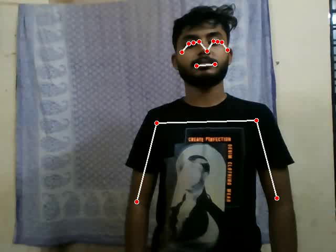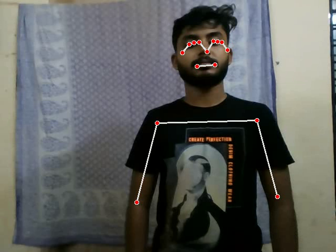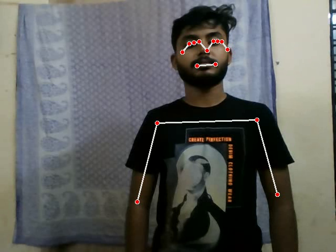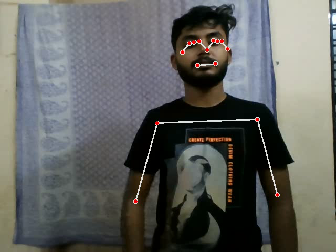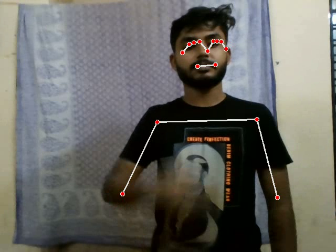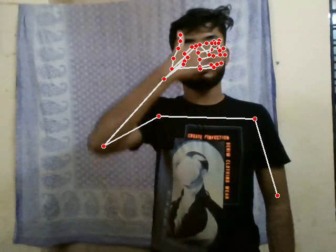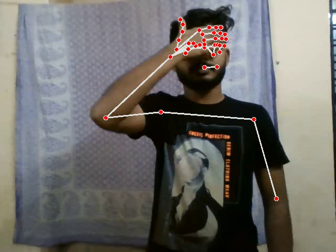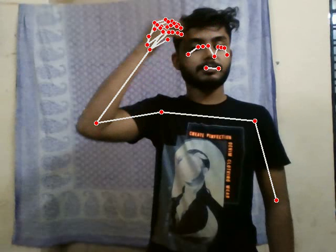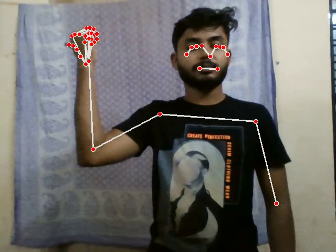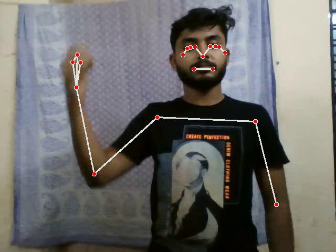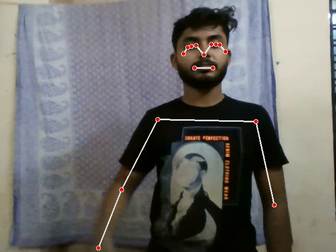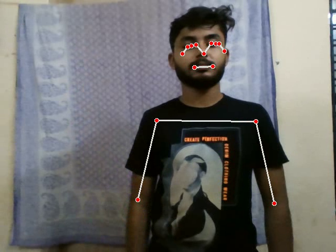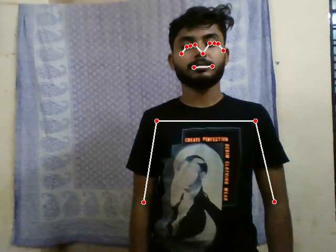forget